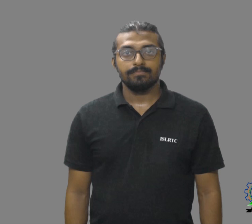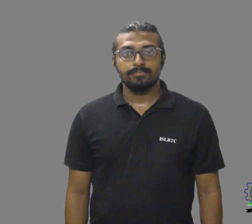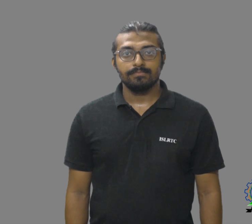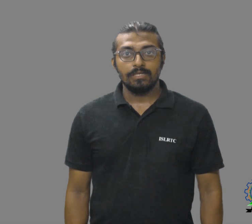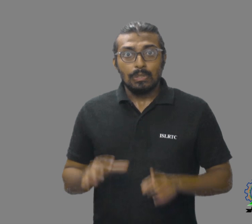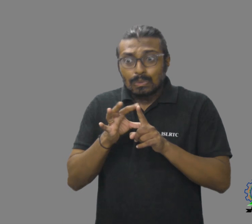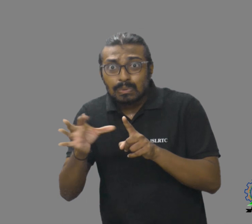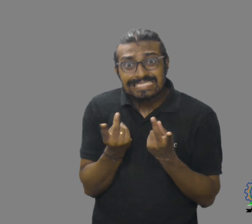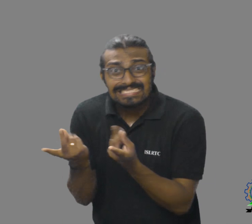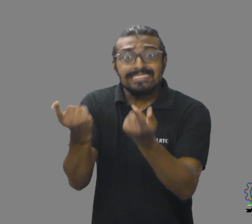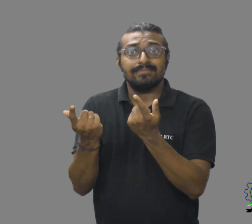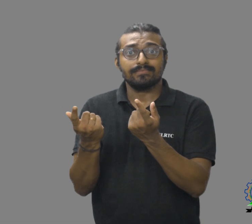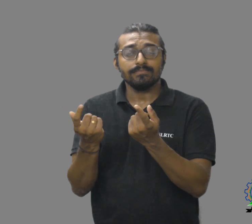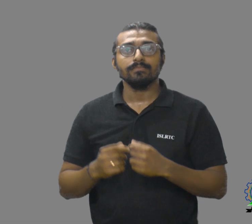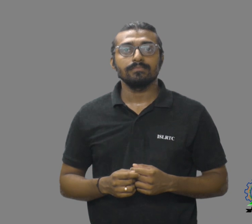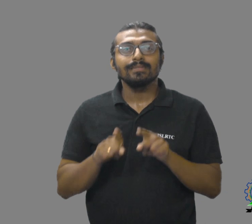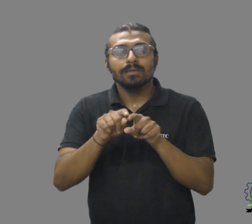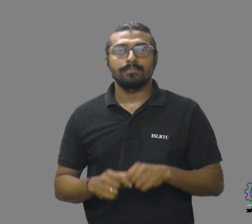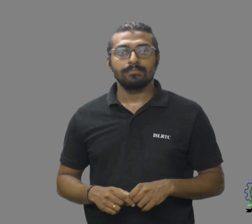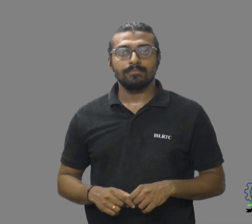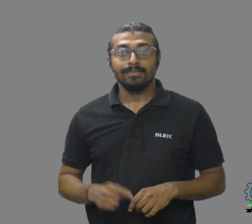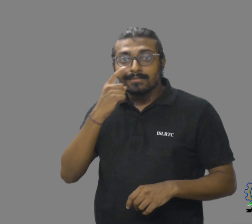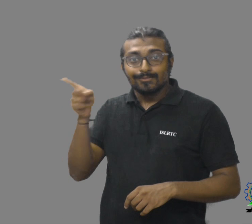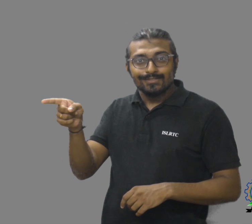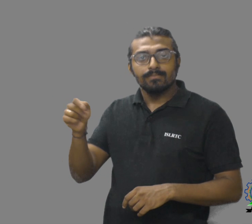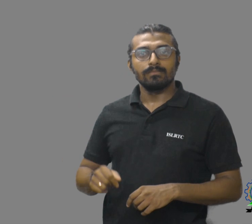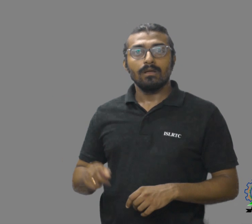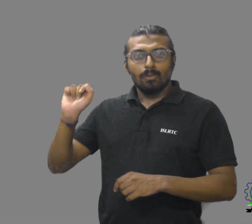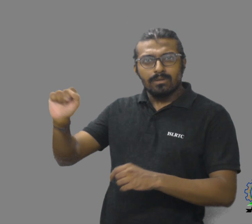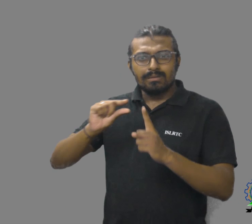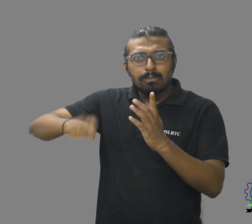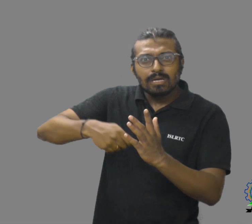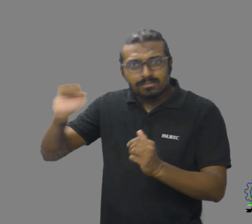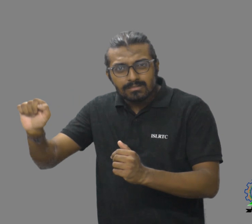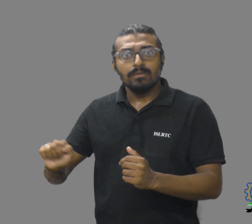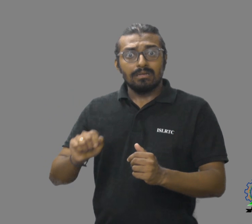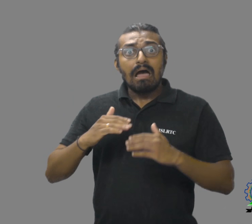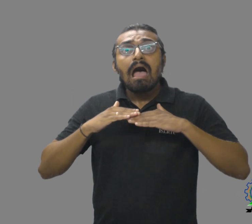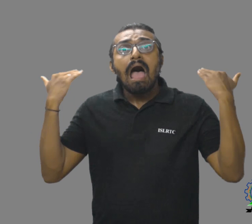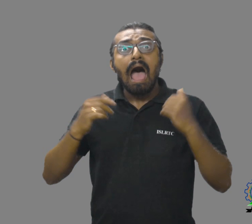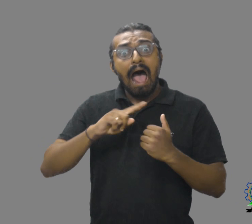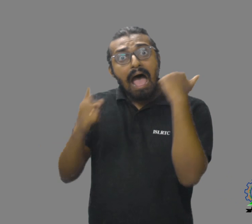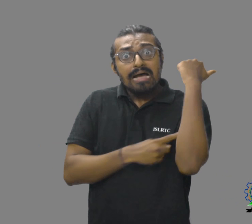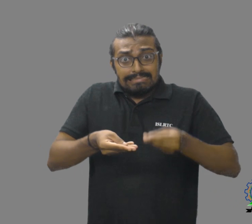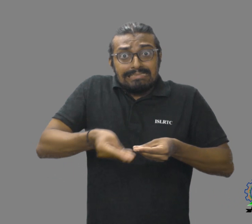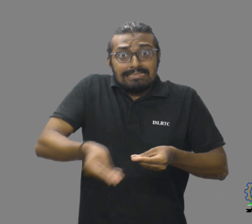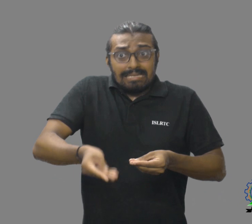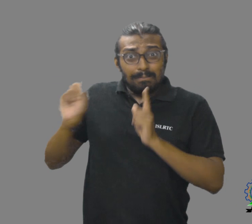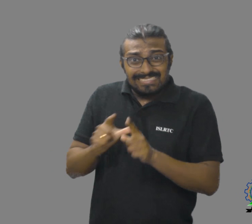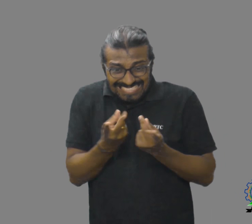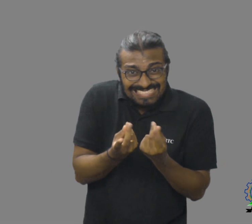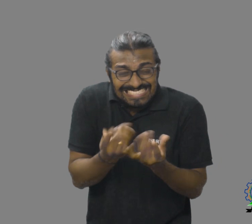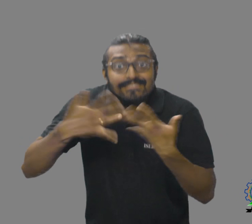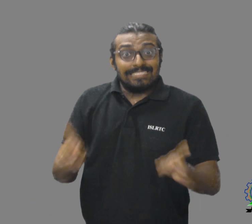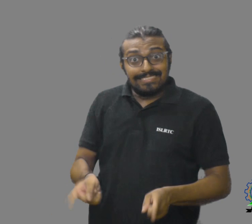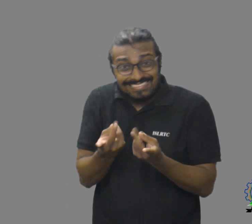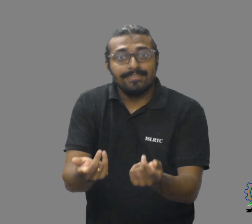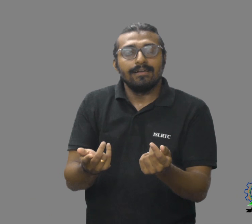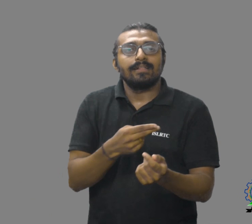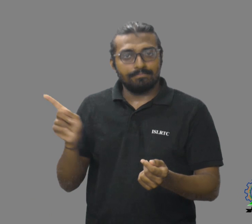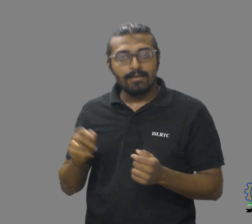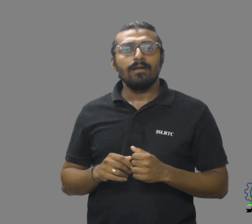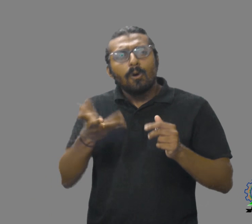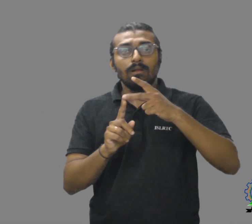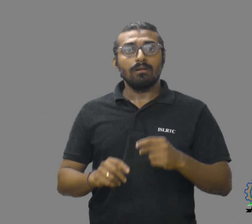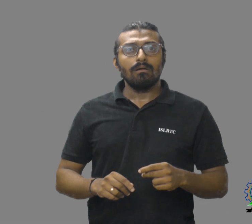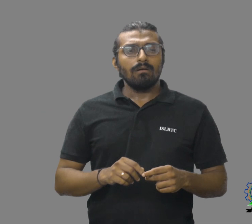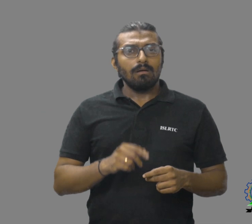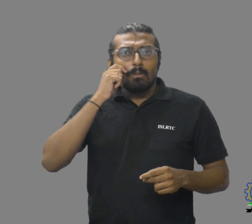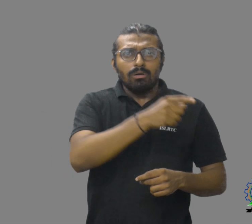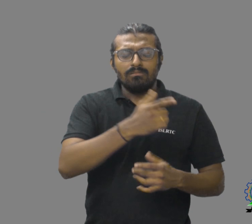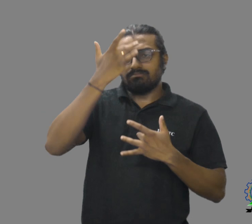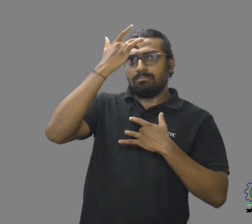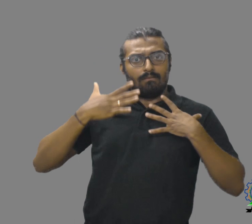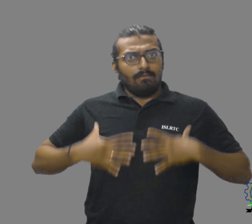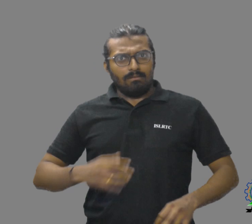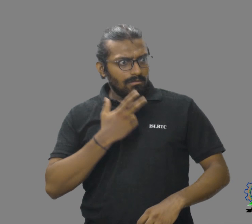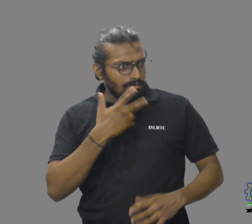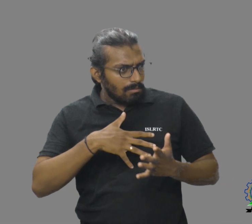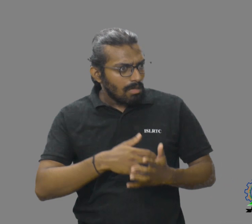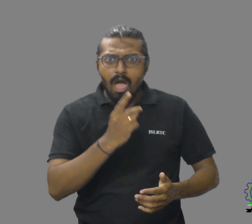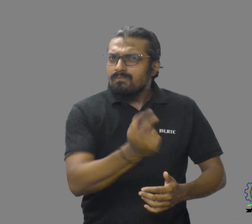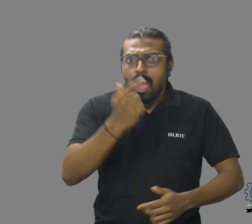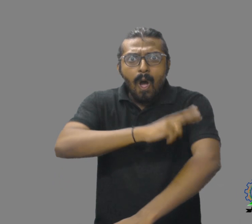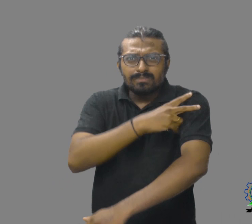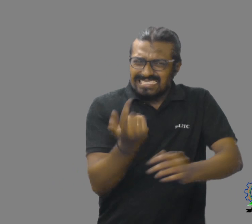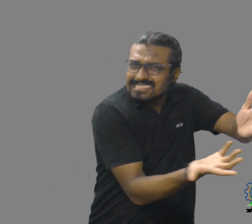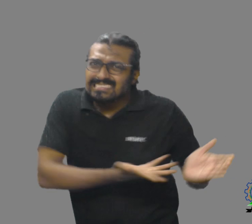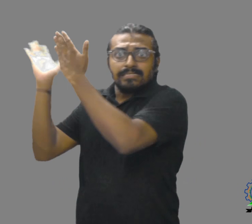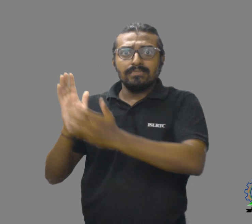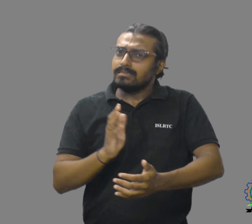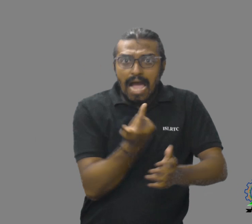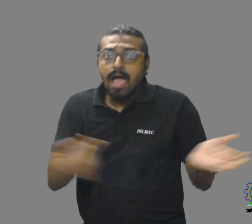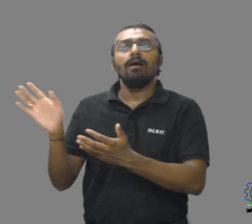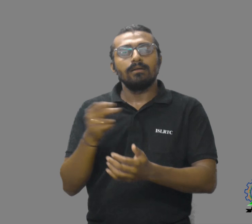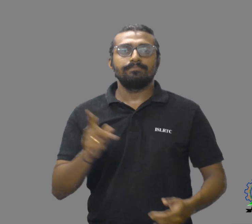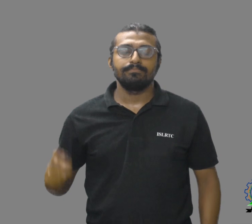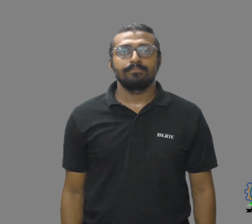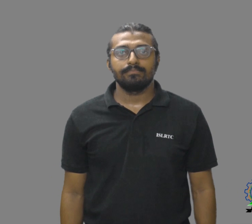Rush